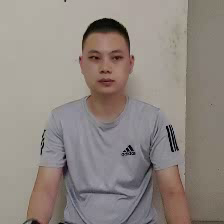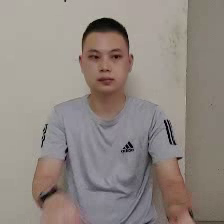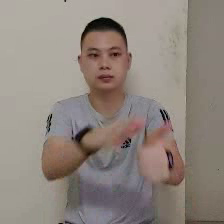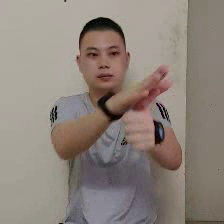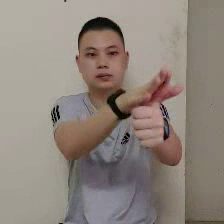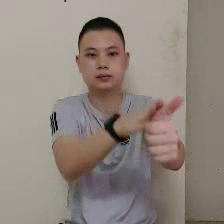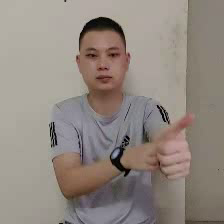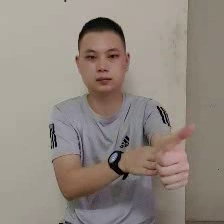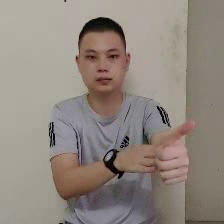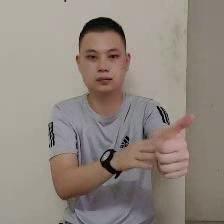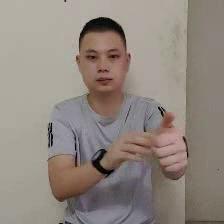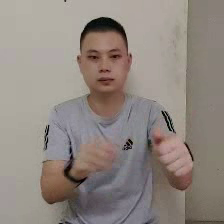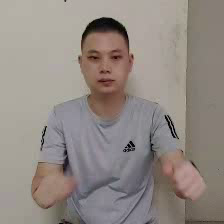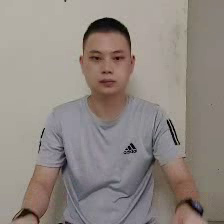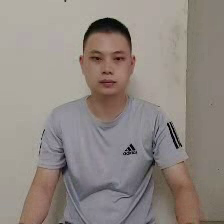An ủi